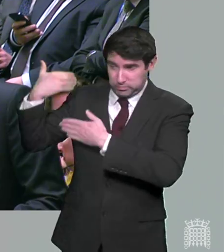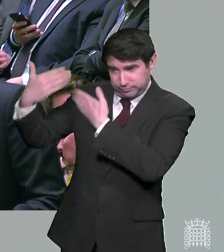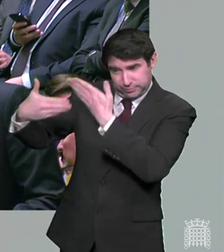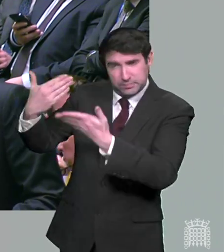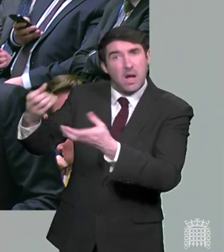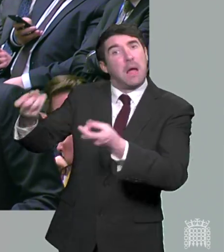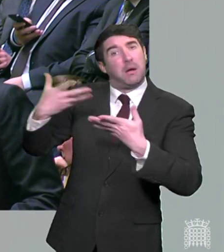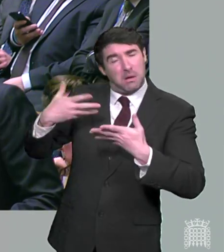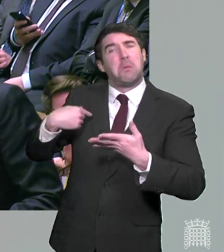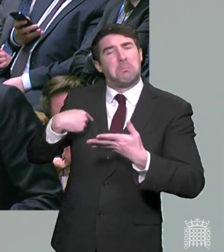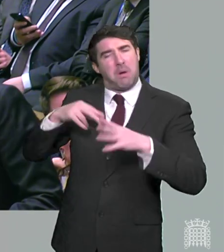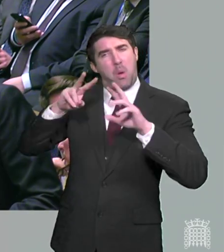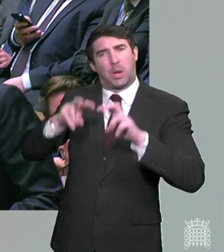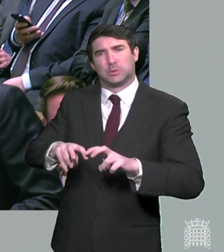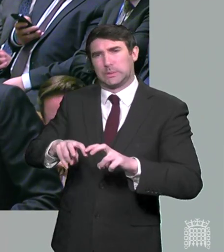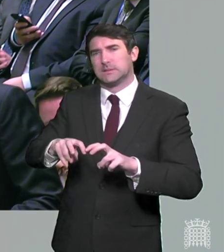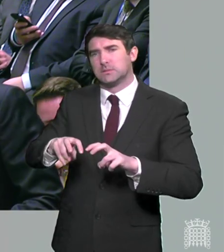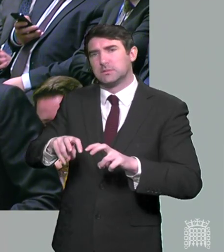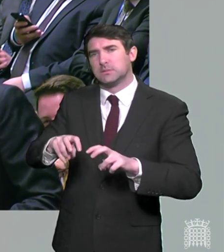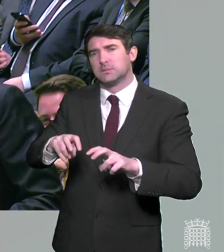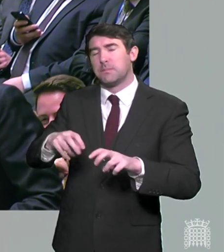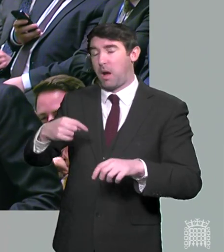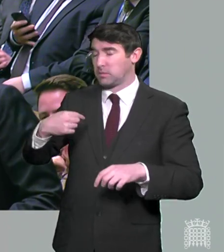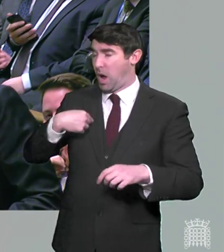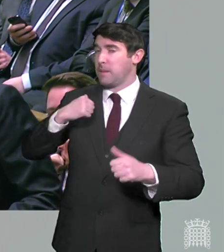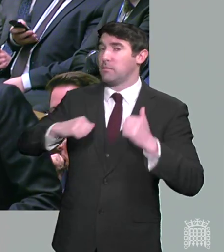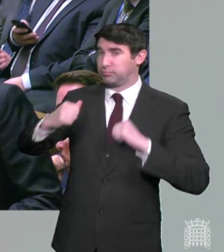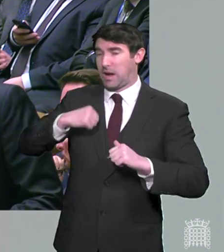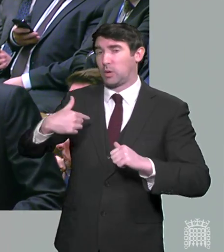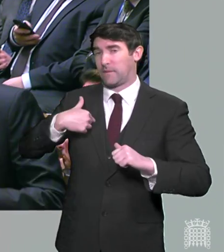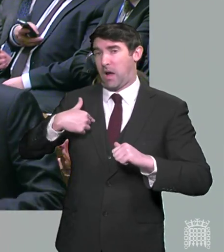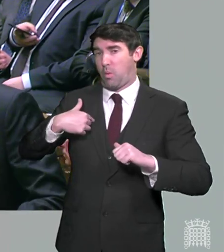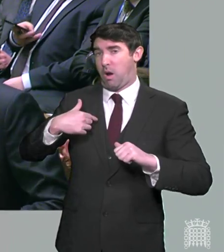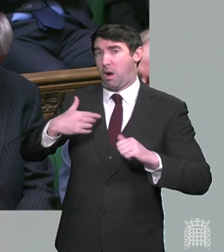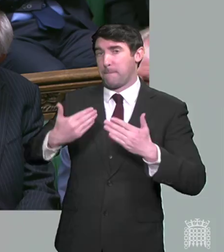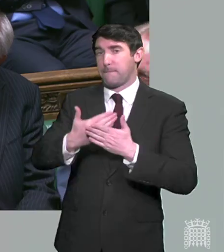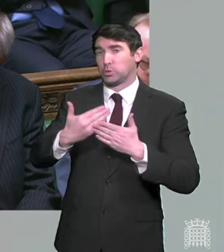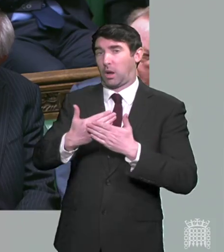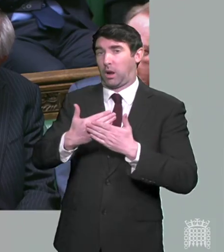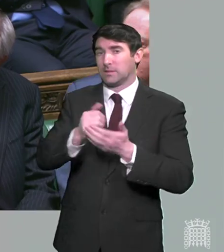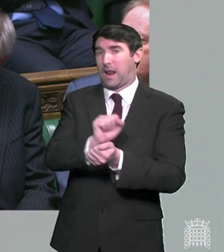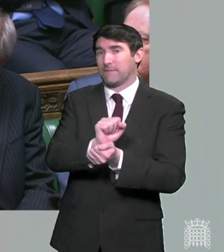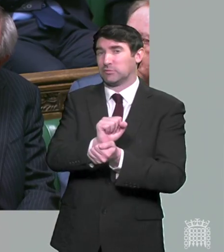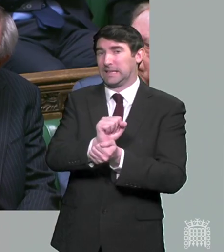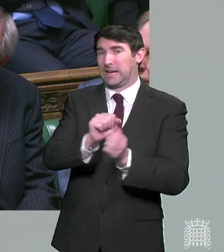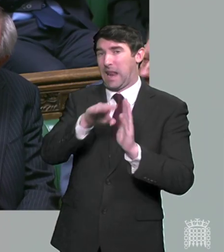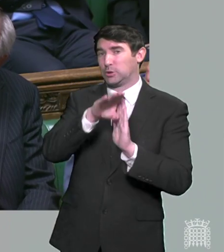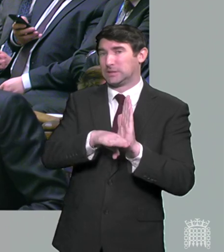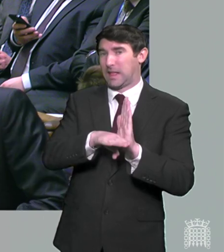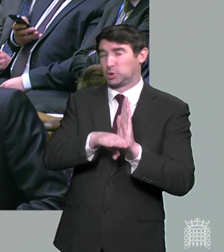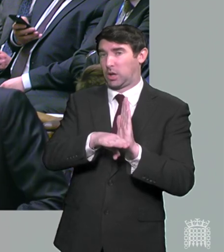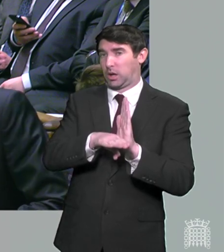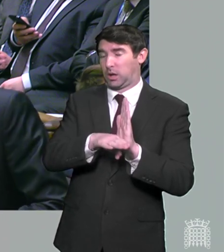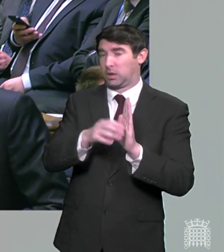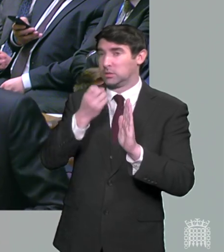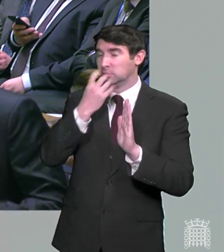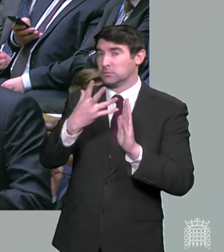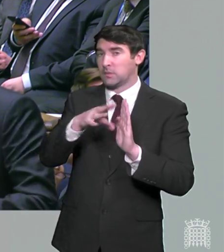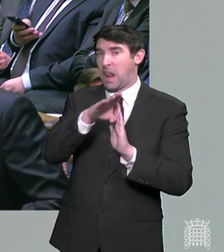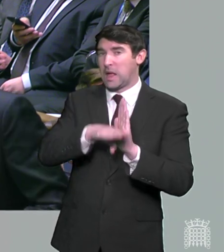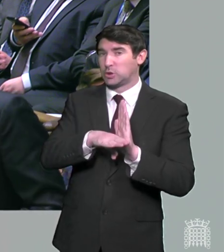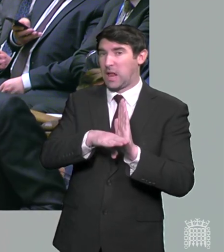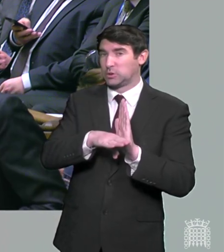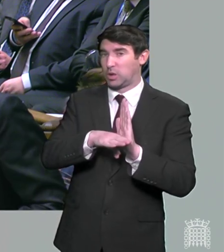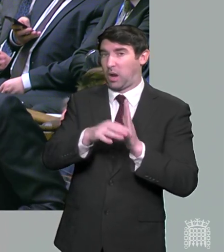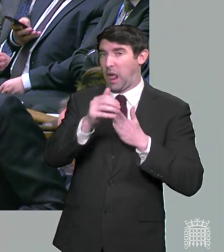I know he is proud, as I am, of our modern slavery legislation, which is world leading, thanks to the former Prime Minister, my right honourable Friend the Member for Maidenhead.